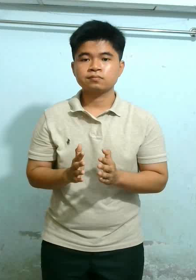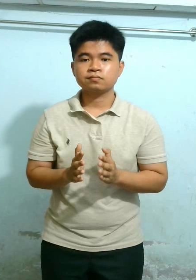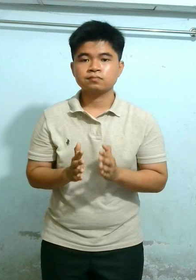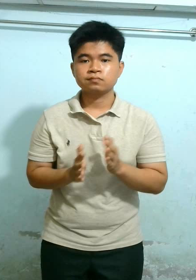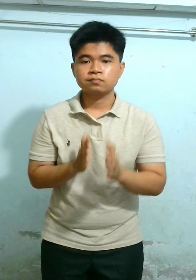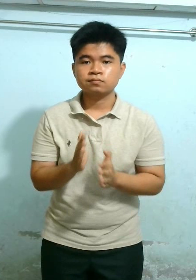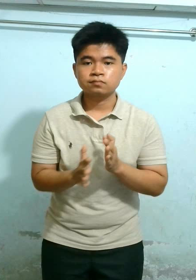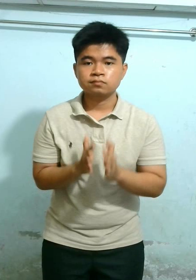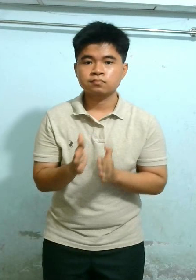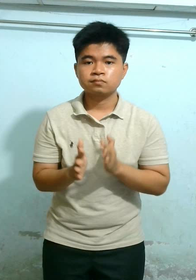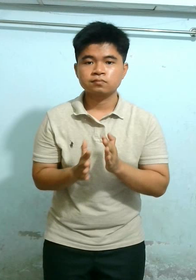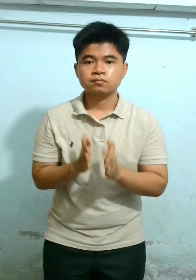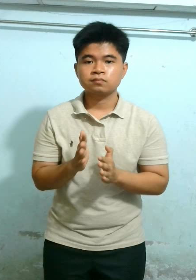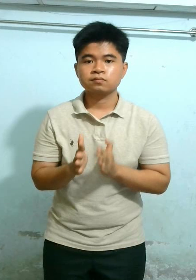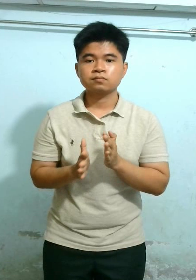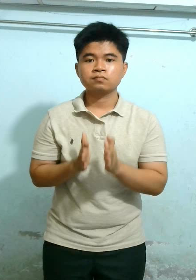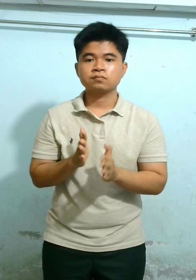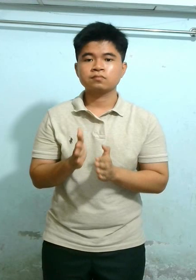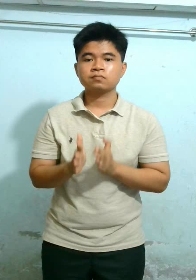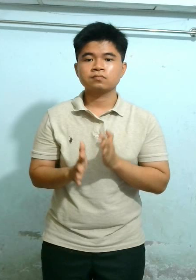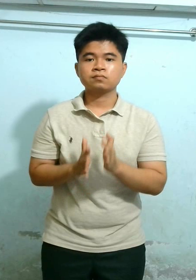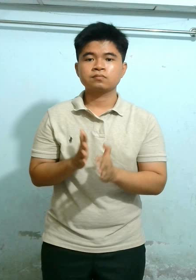ngon ngu ki hieu